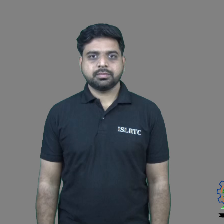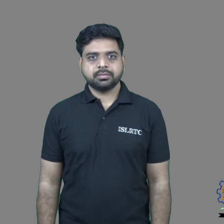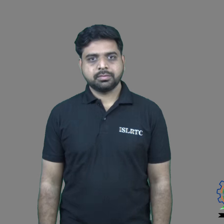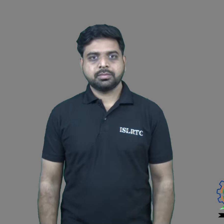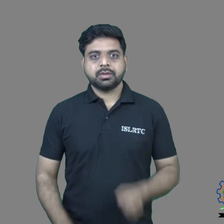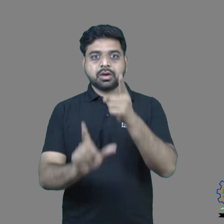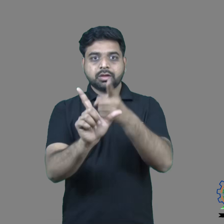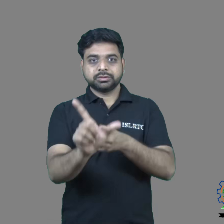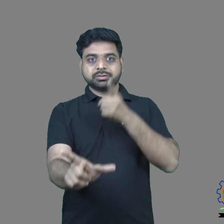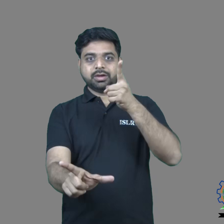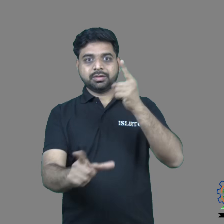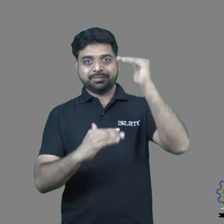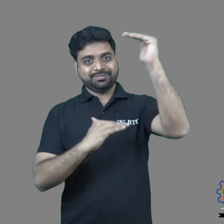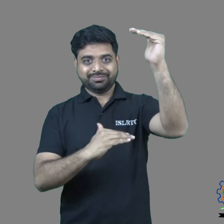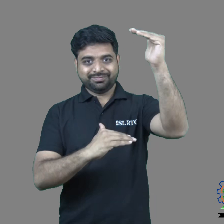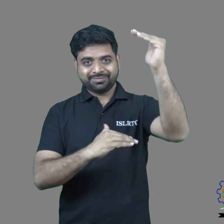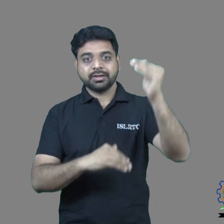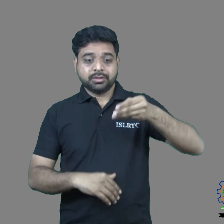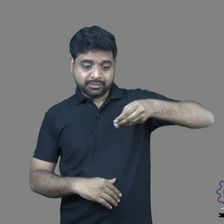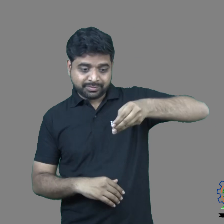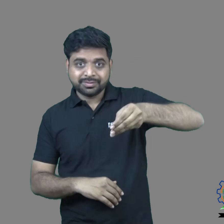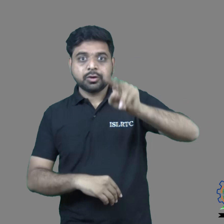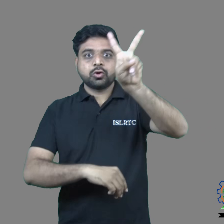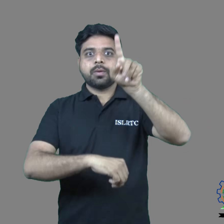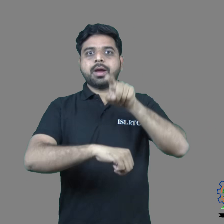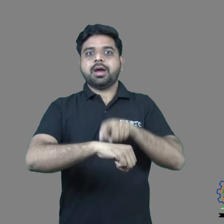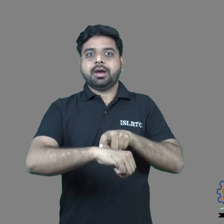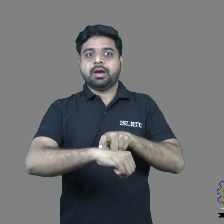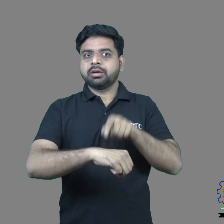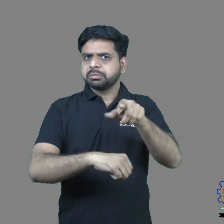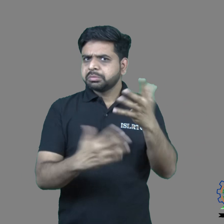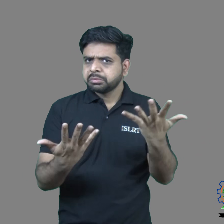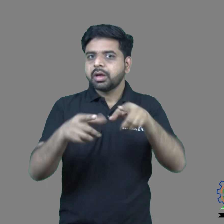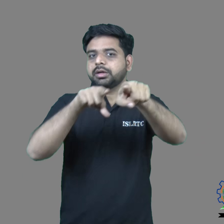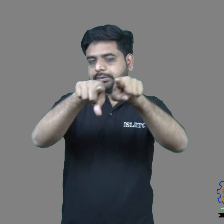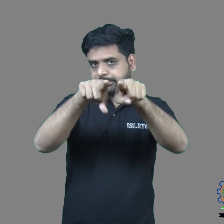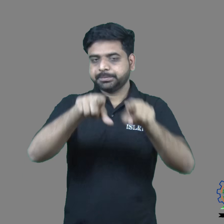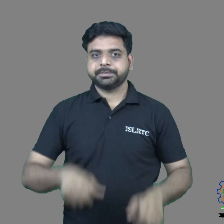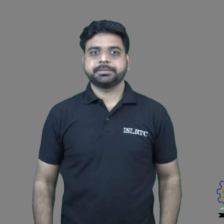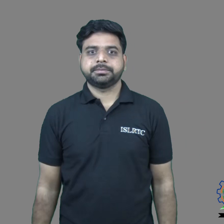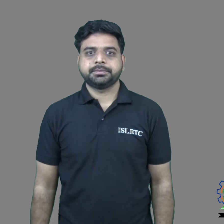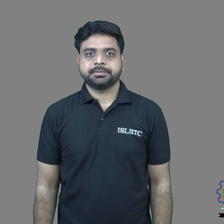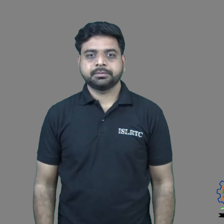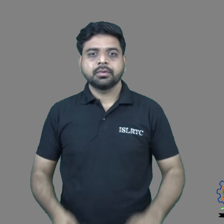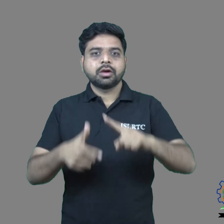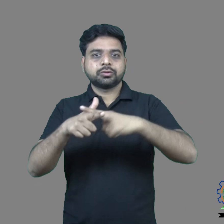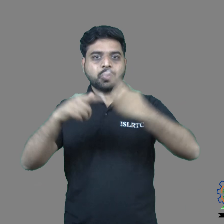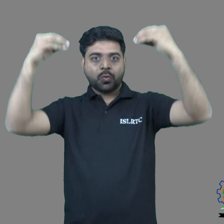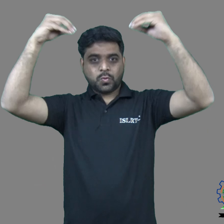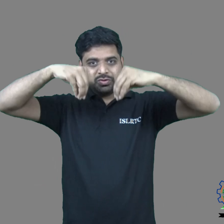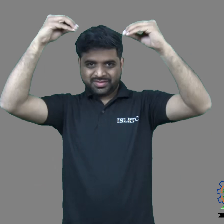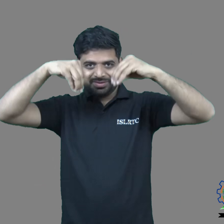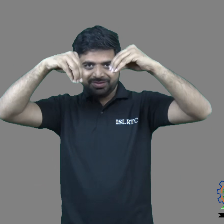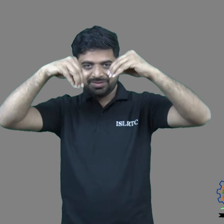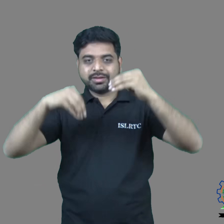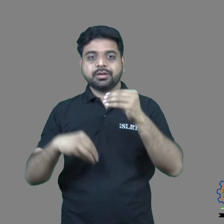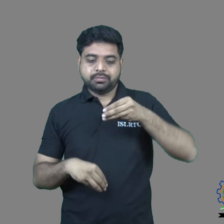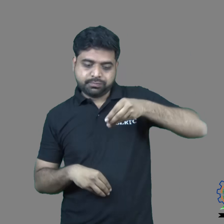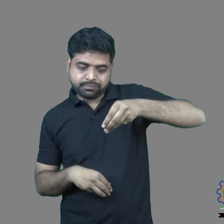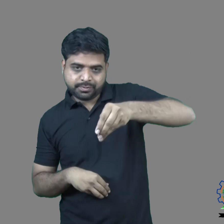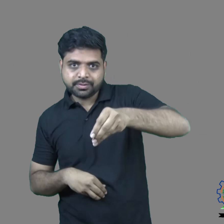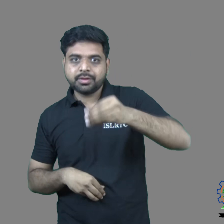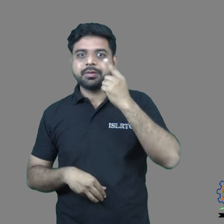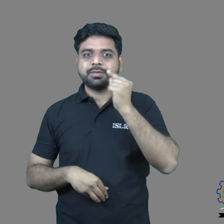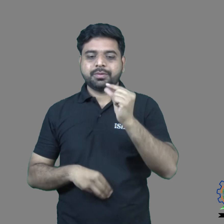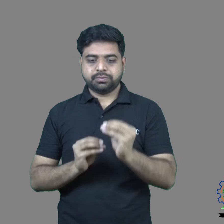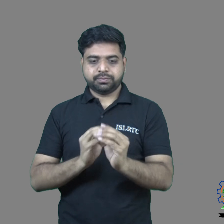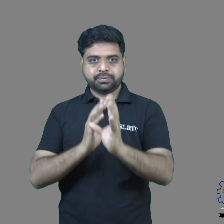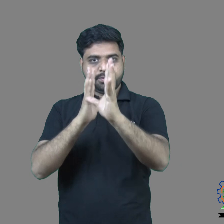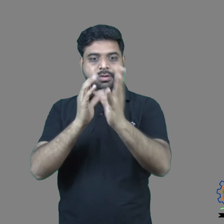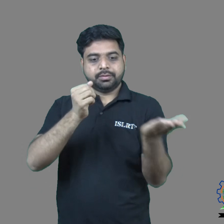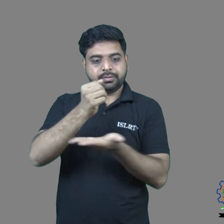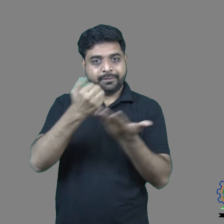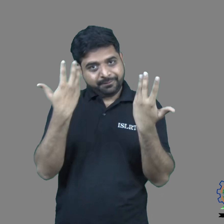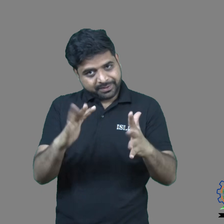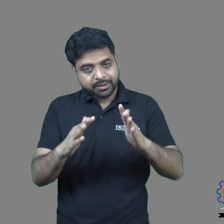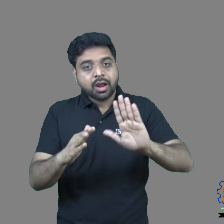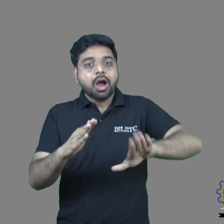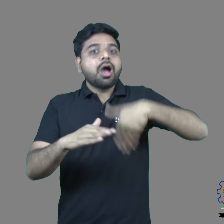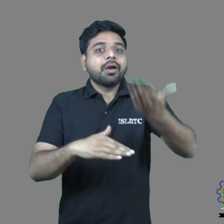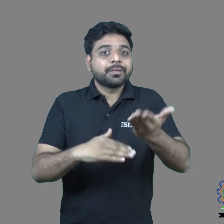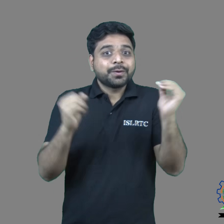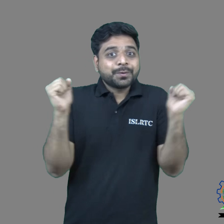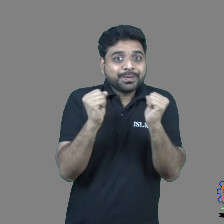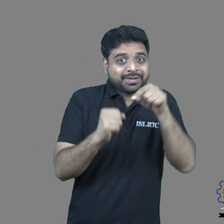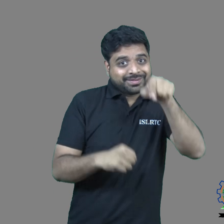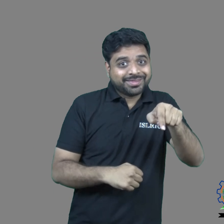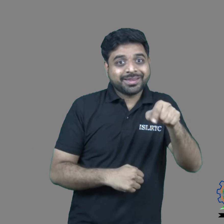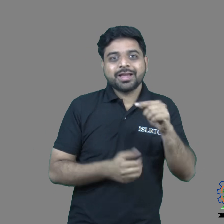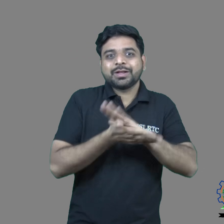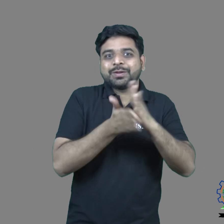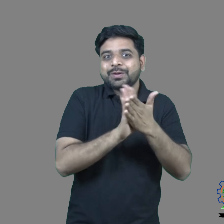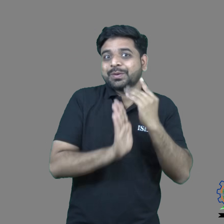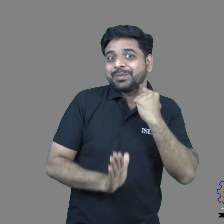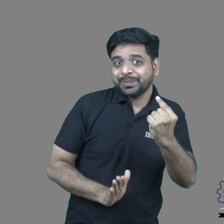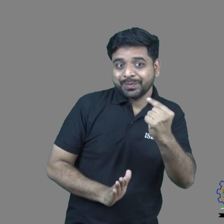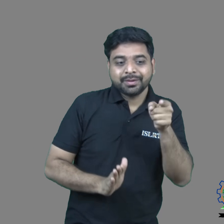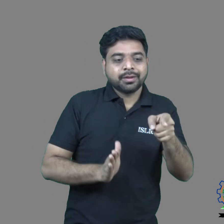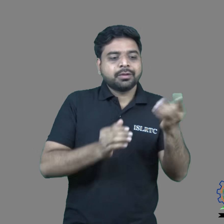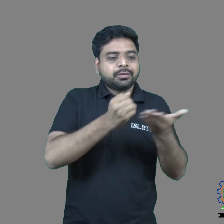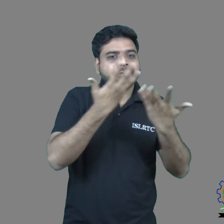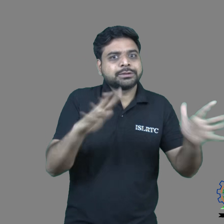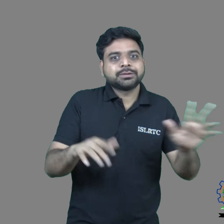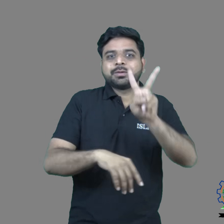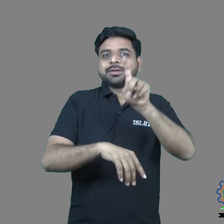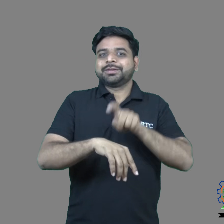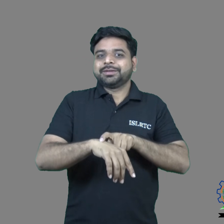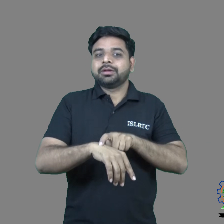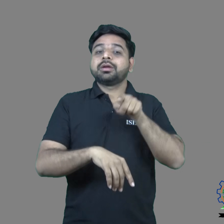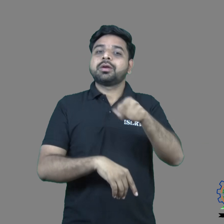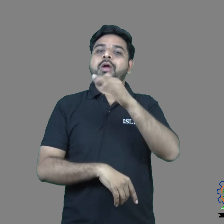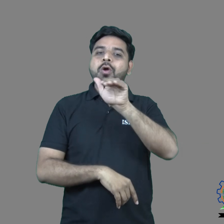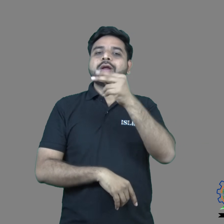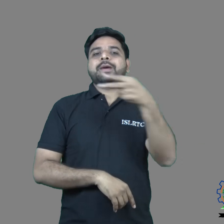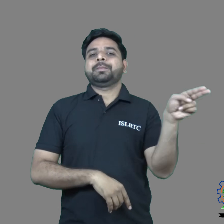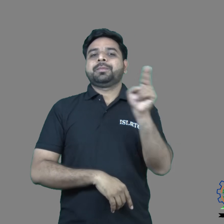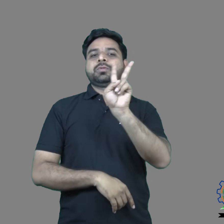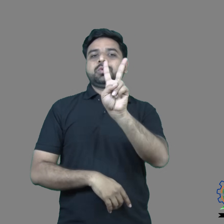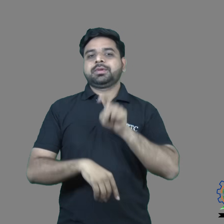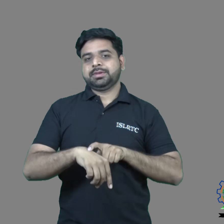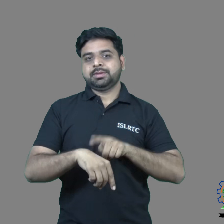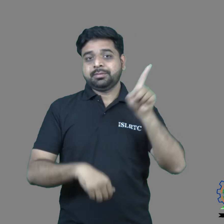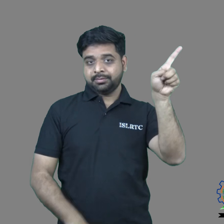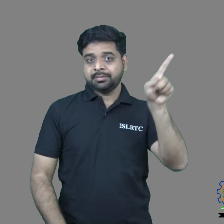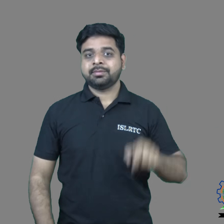Double Cropping